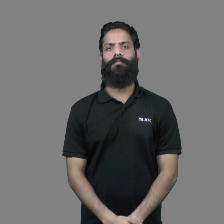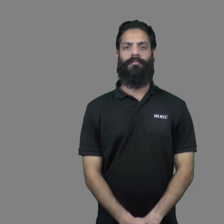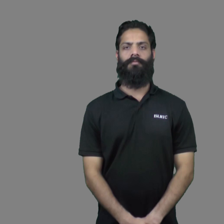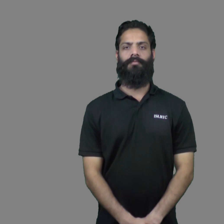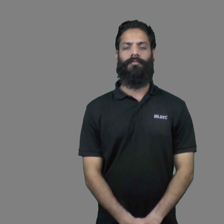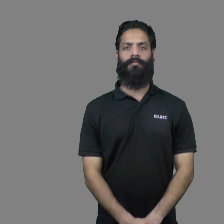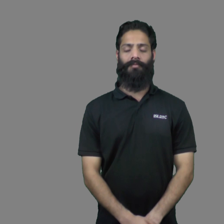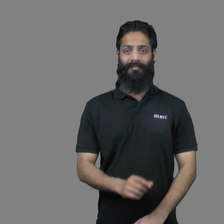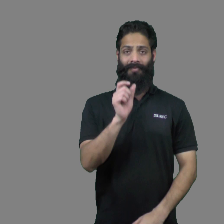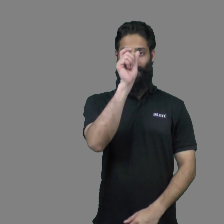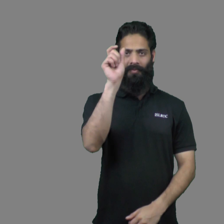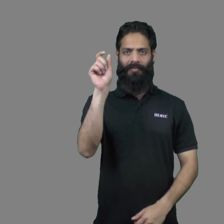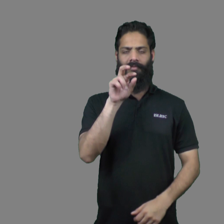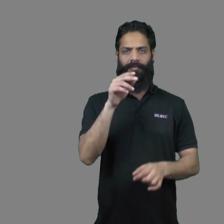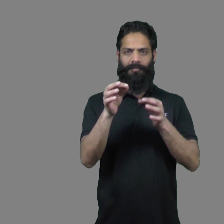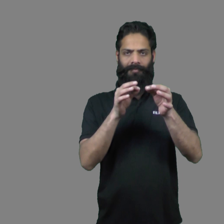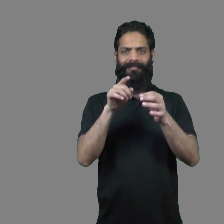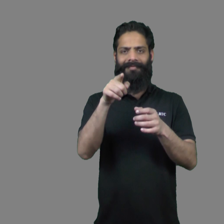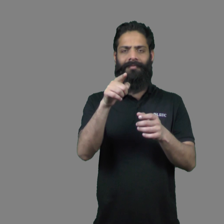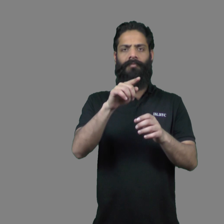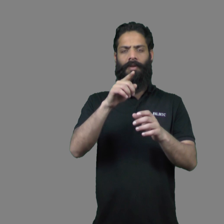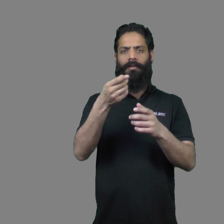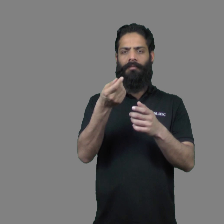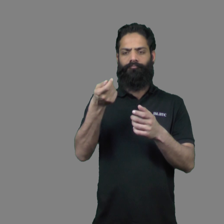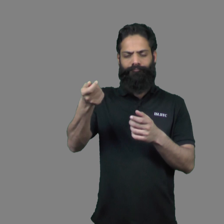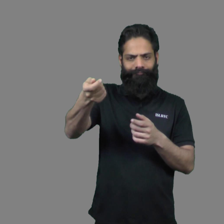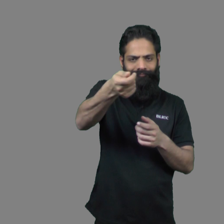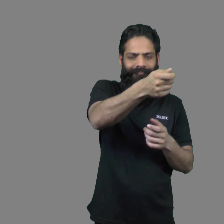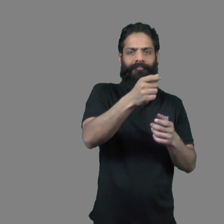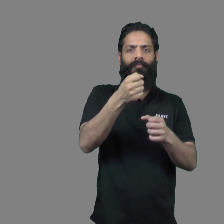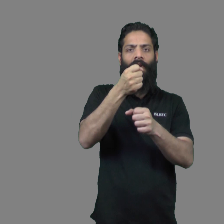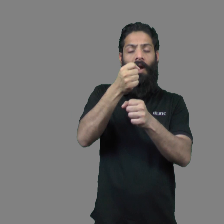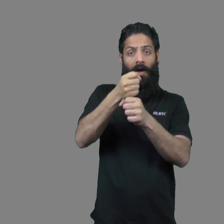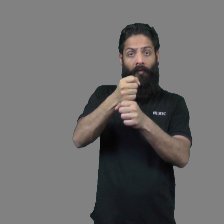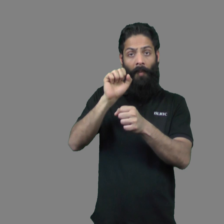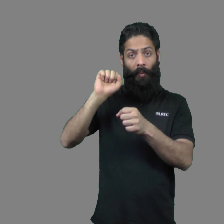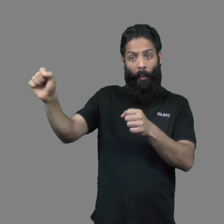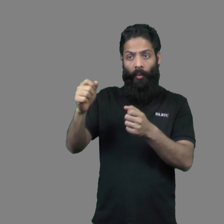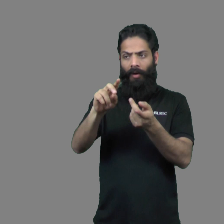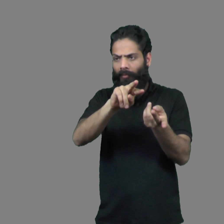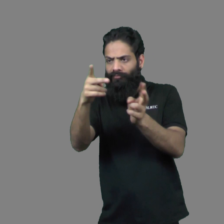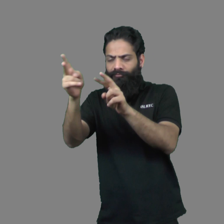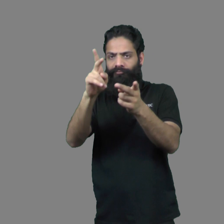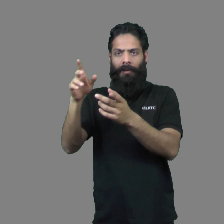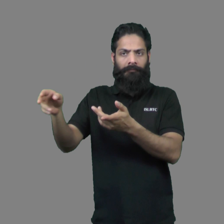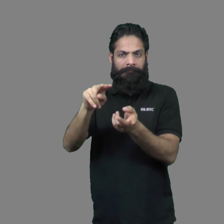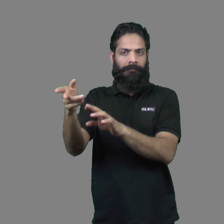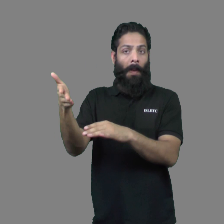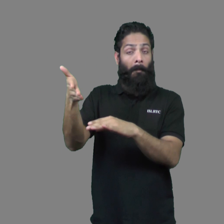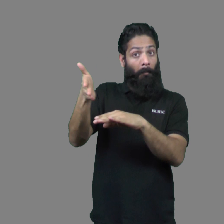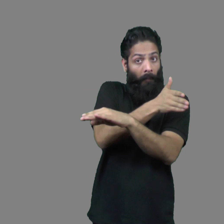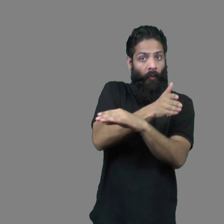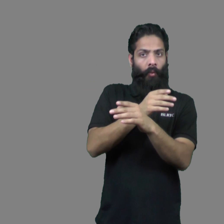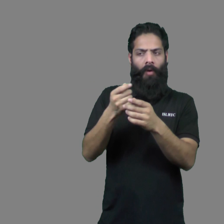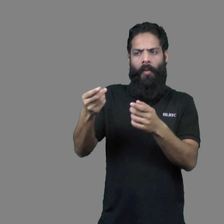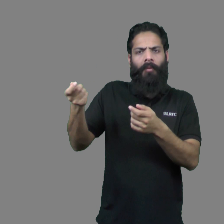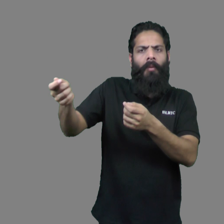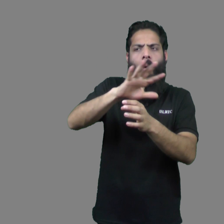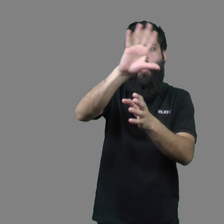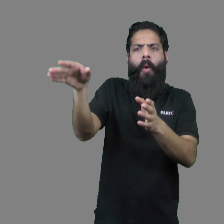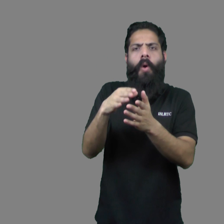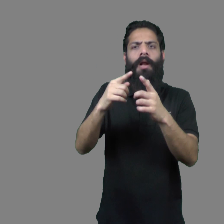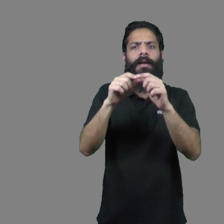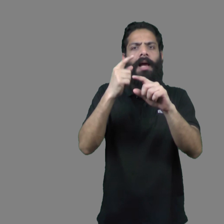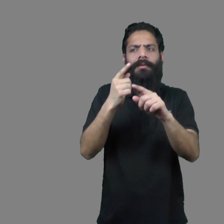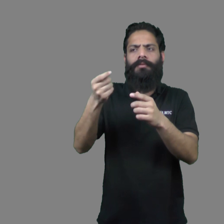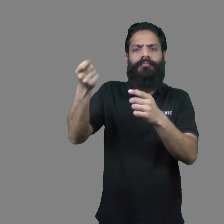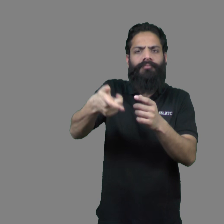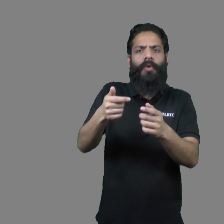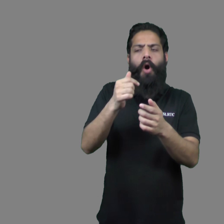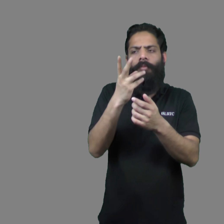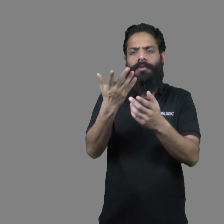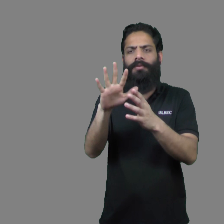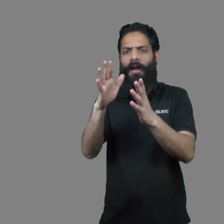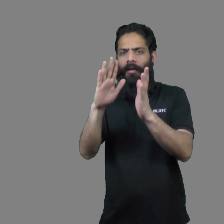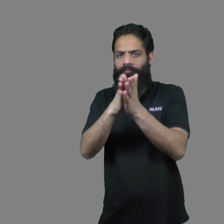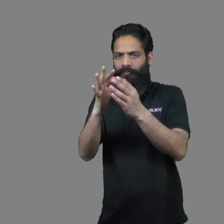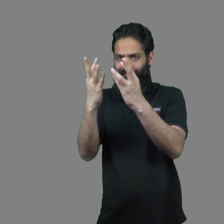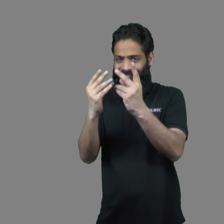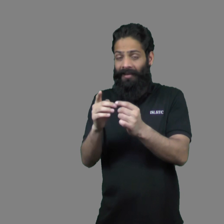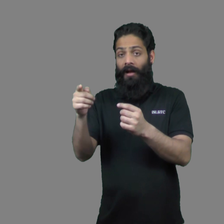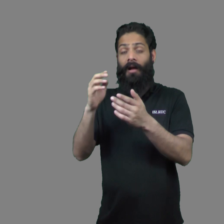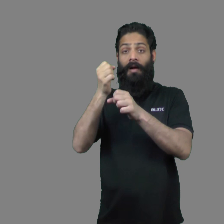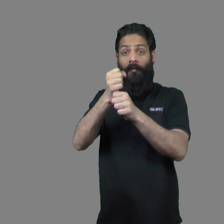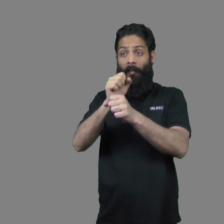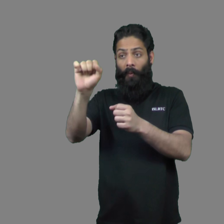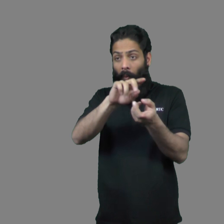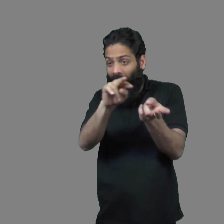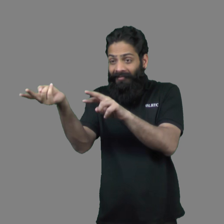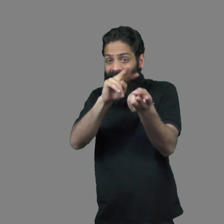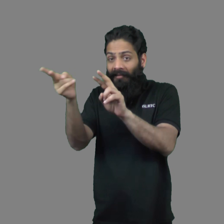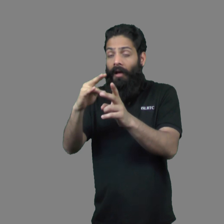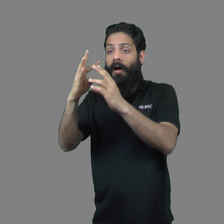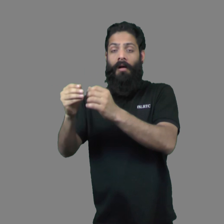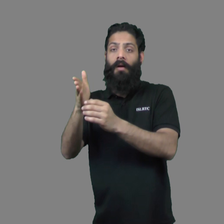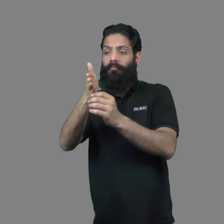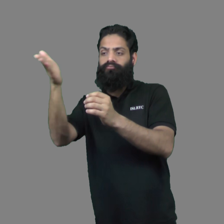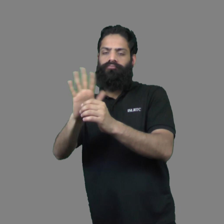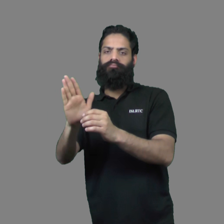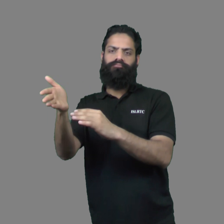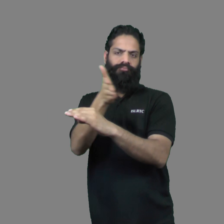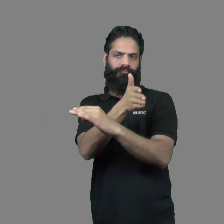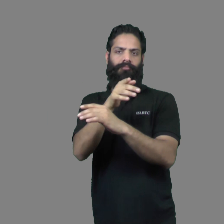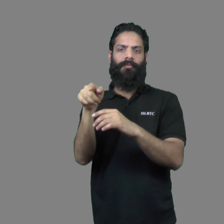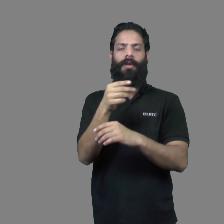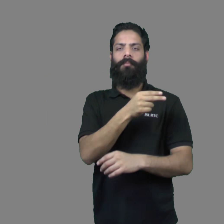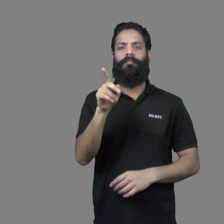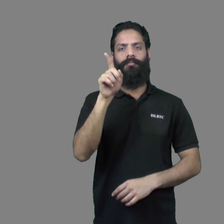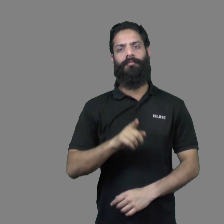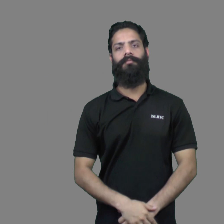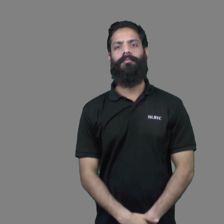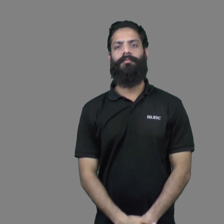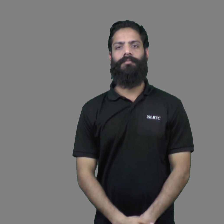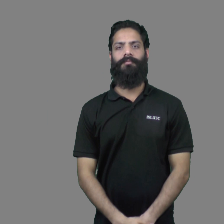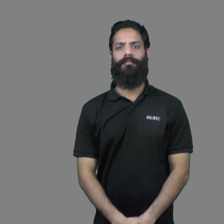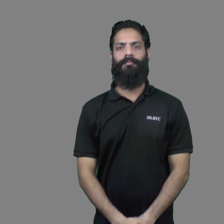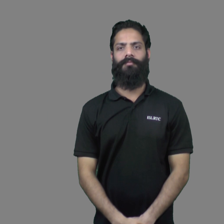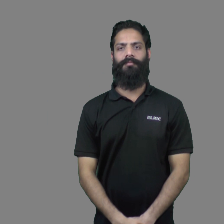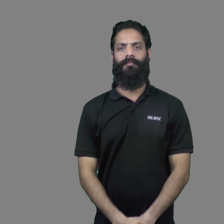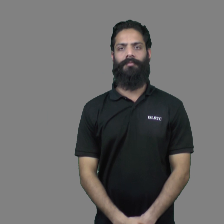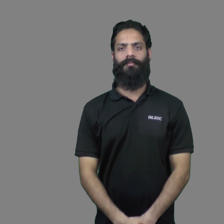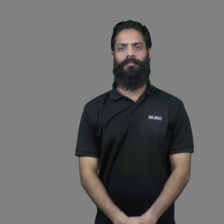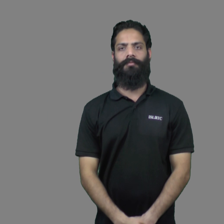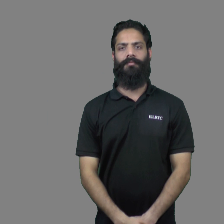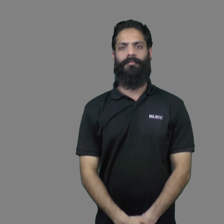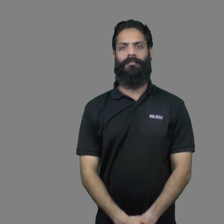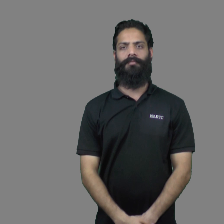Ex Ante Distribution